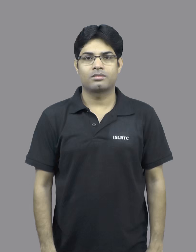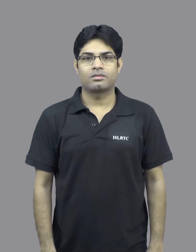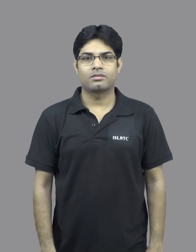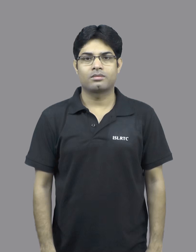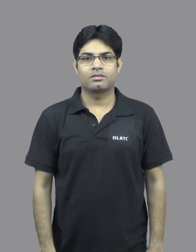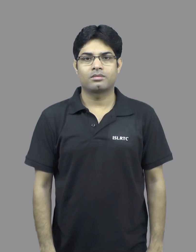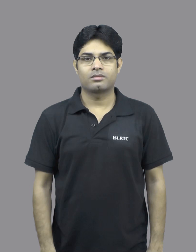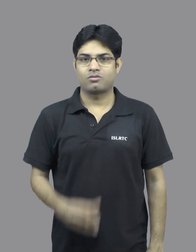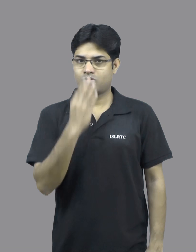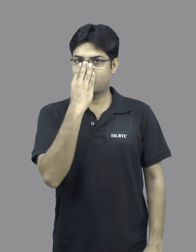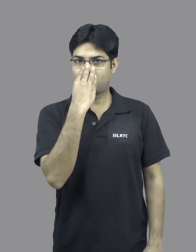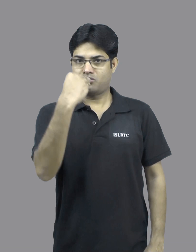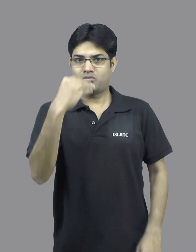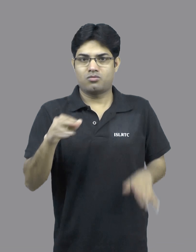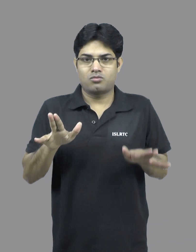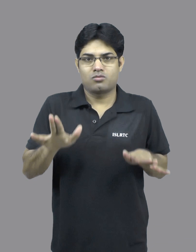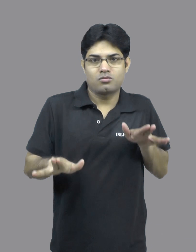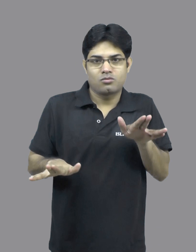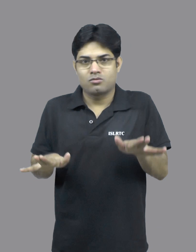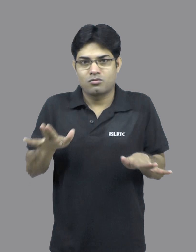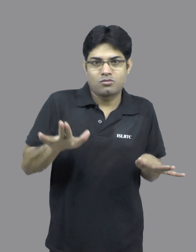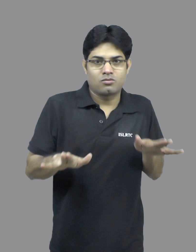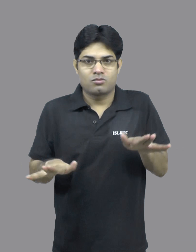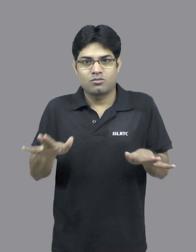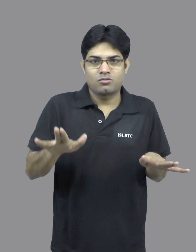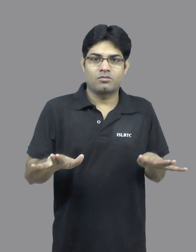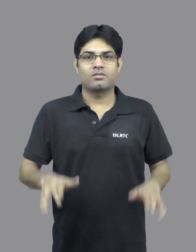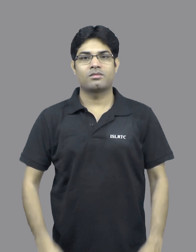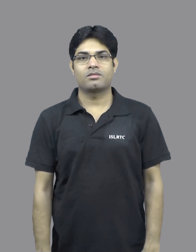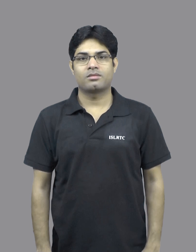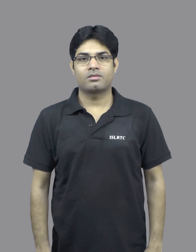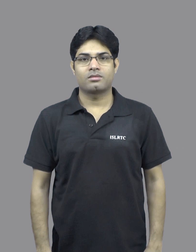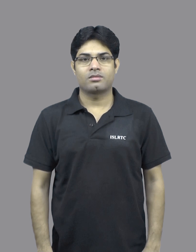Duck